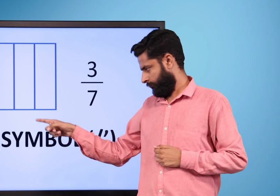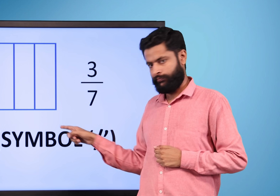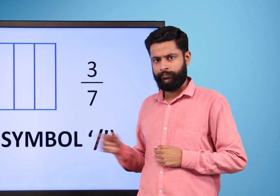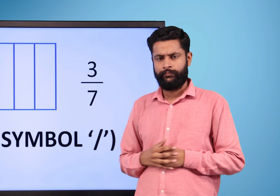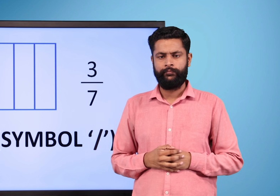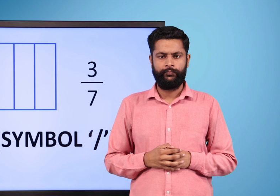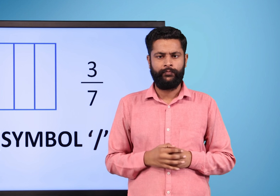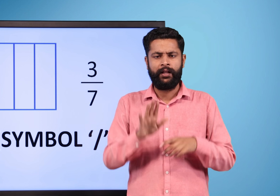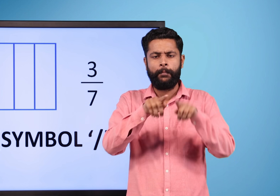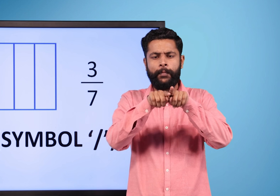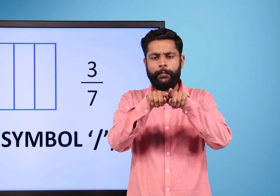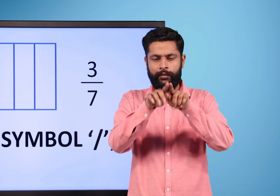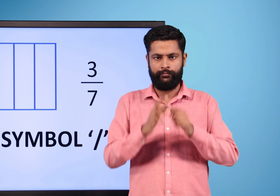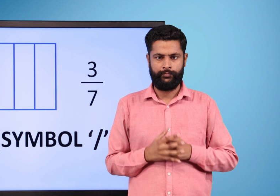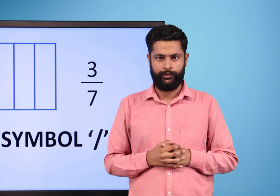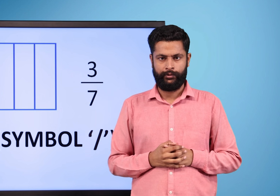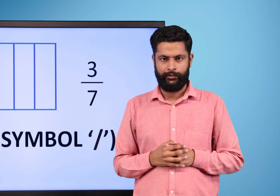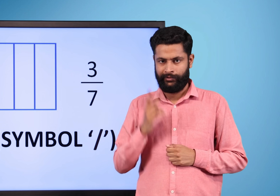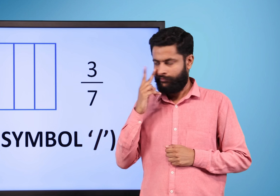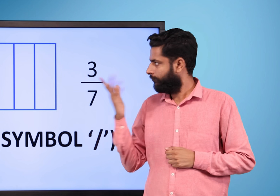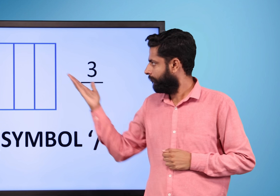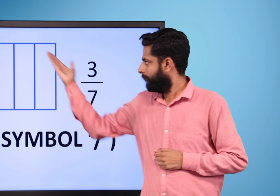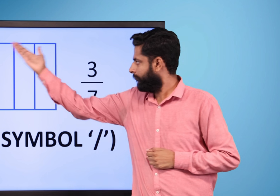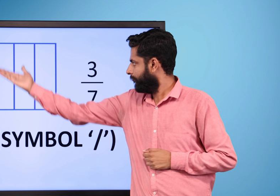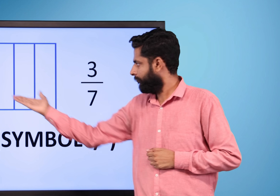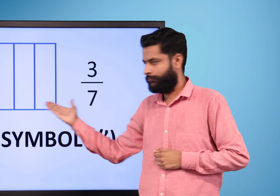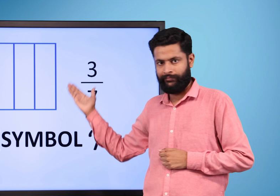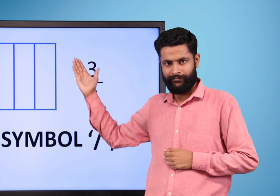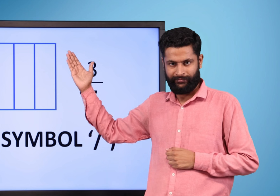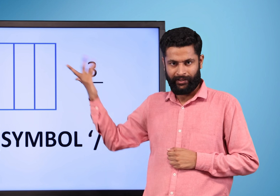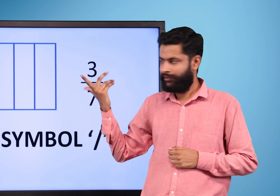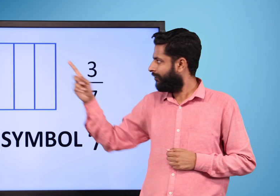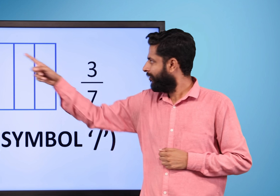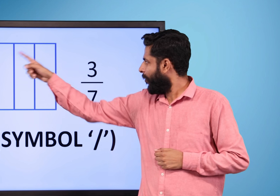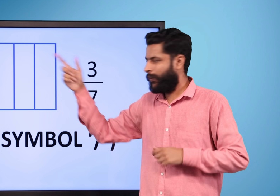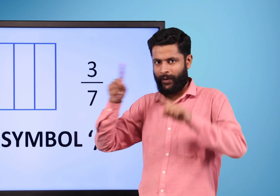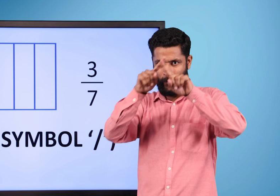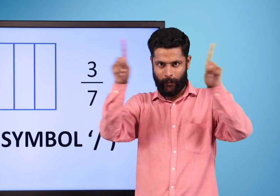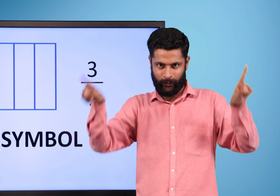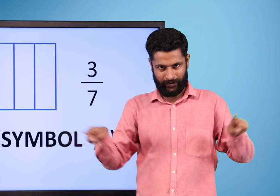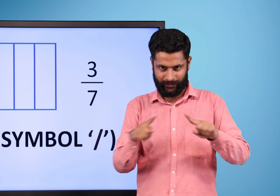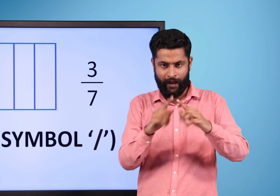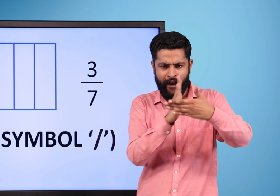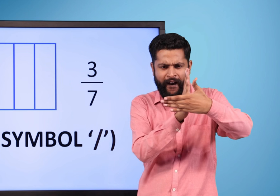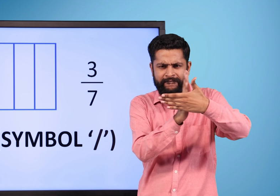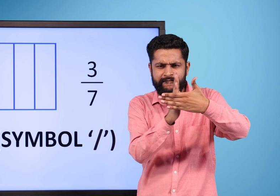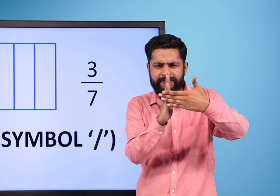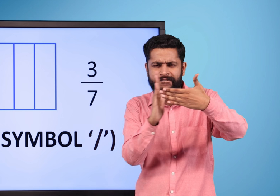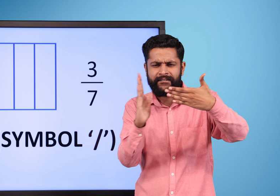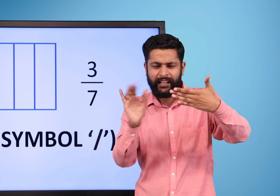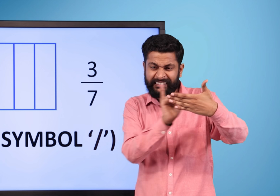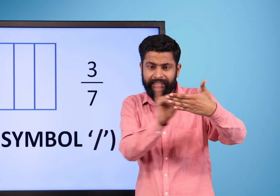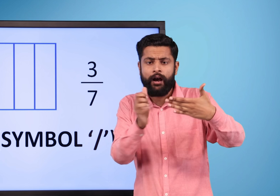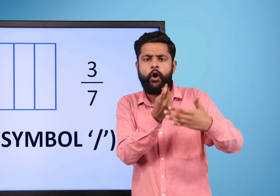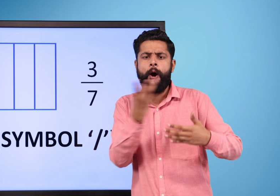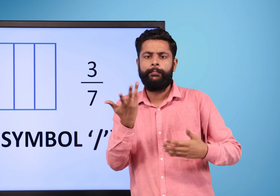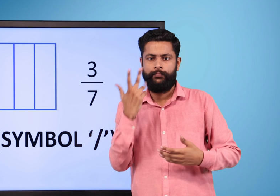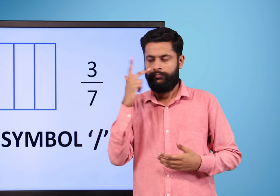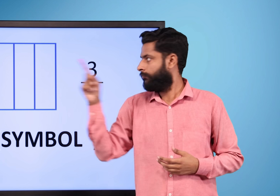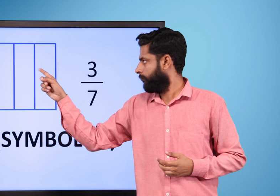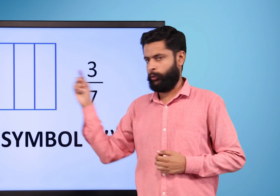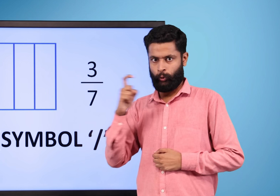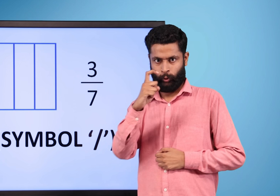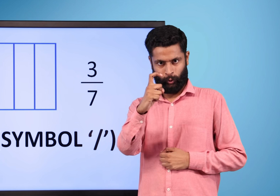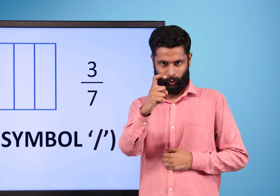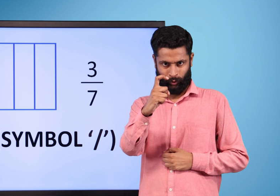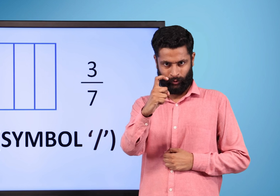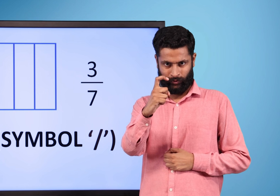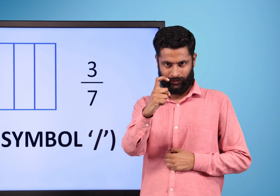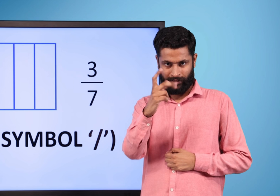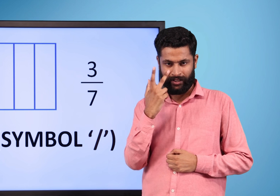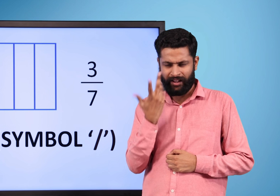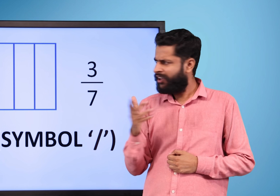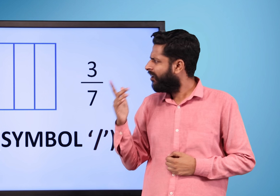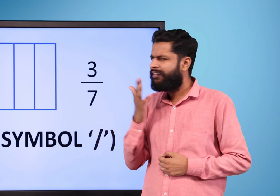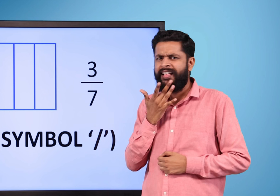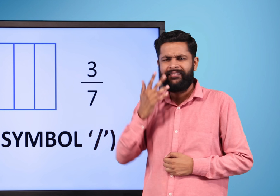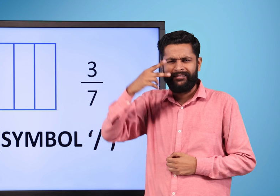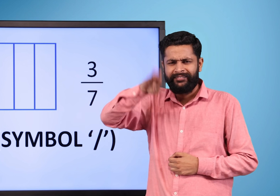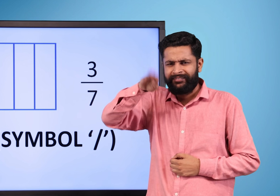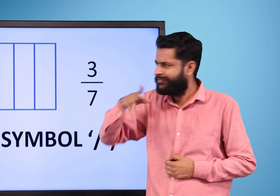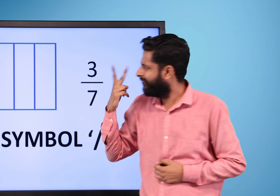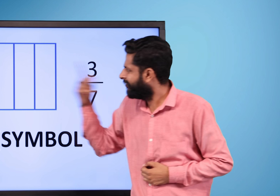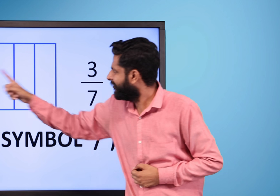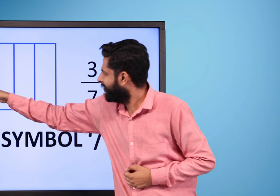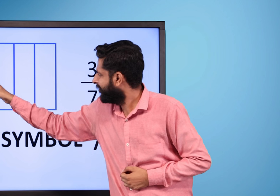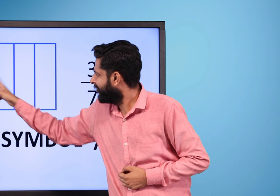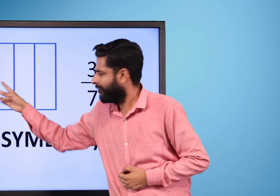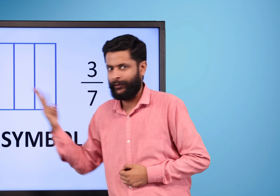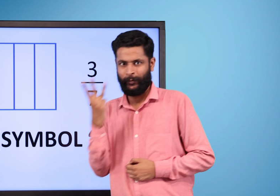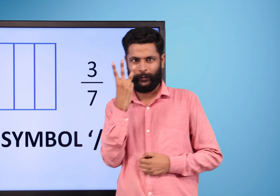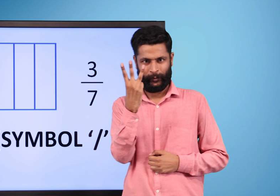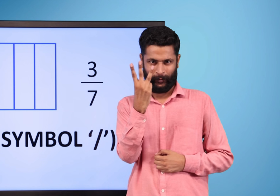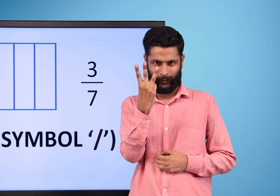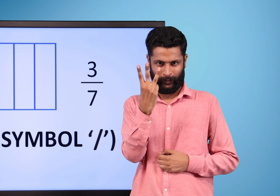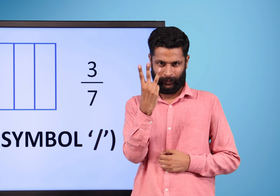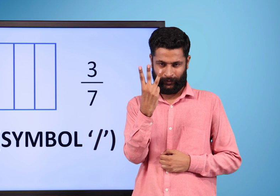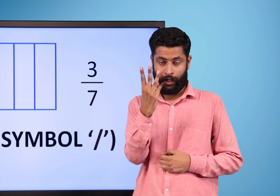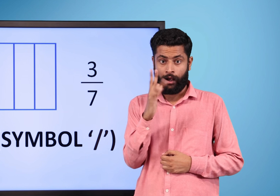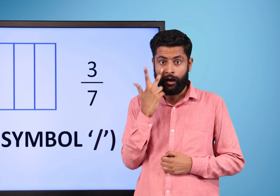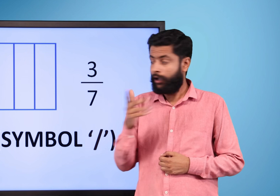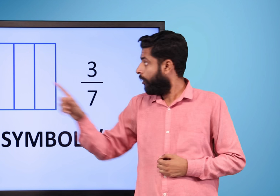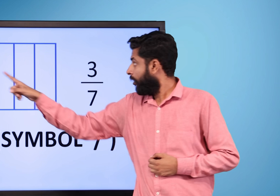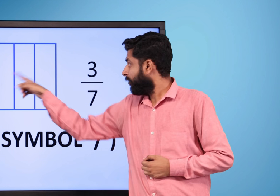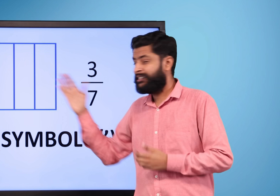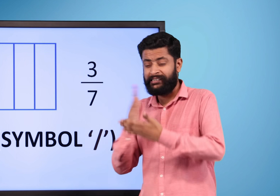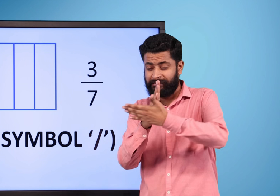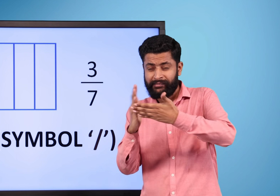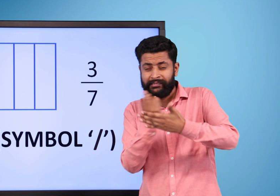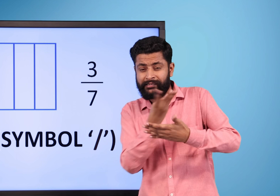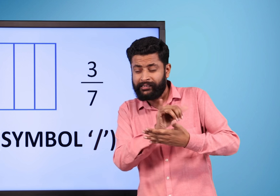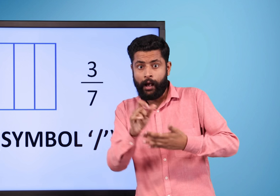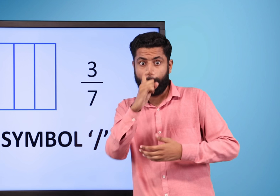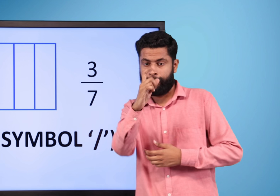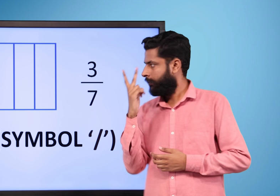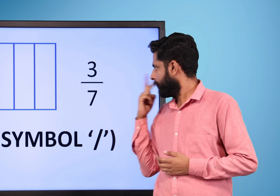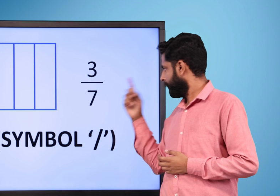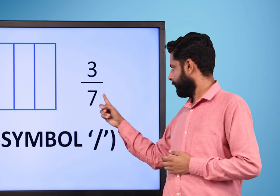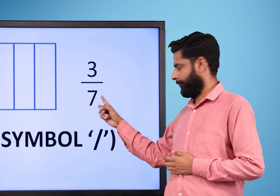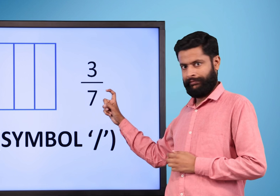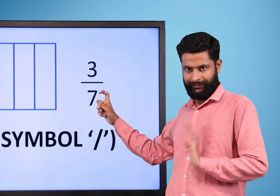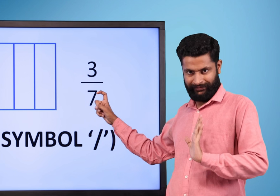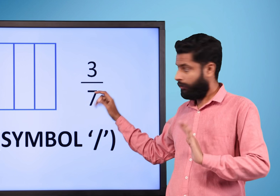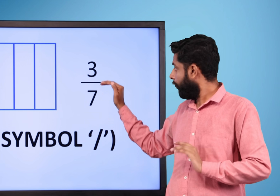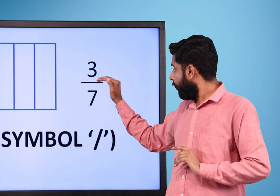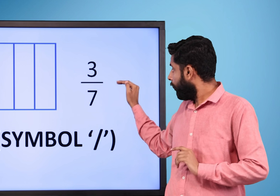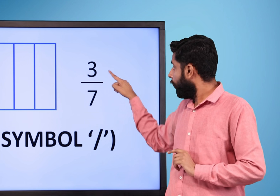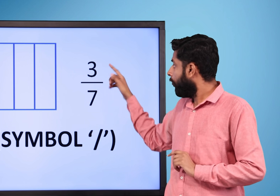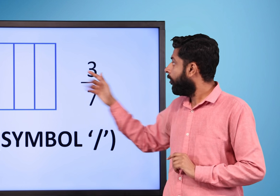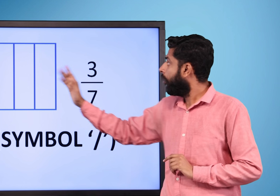For example, 3/7 is a fraction. Here, 7 is the total number of parts into which the whole has been divided. 3 refers to the parts that have been taken out. The symbol for a fraction is /.